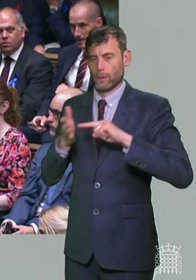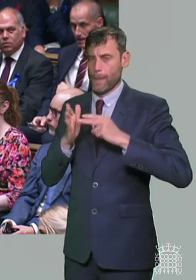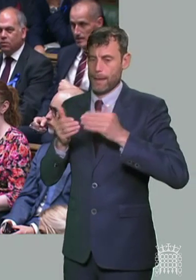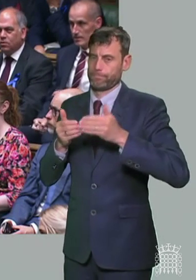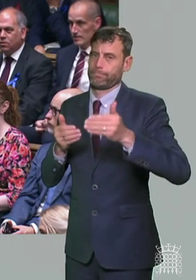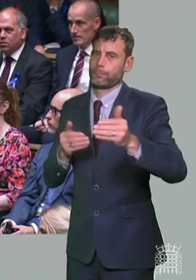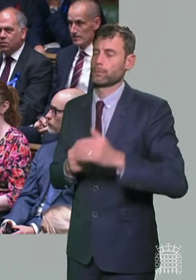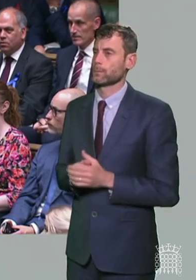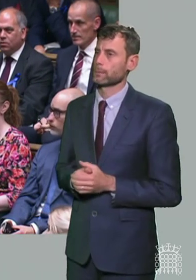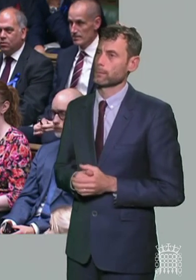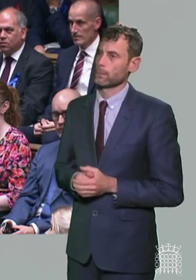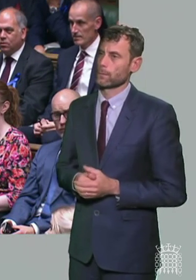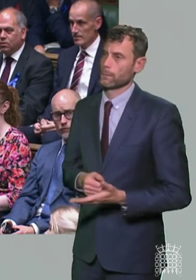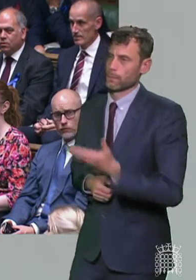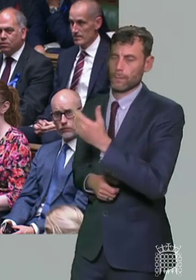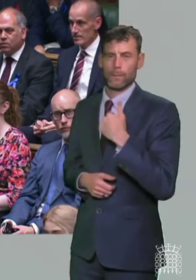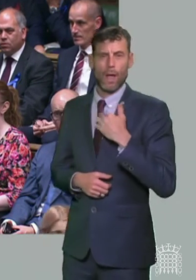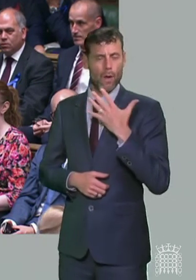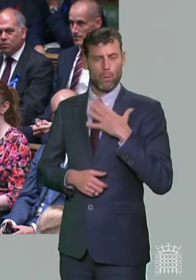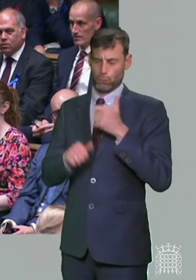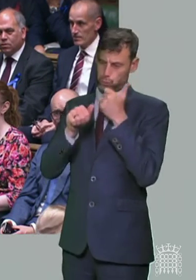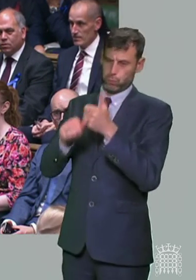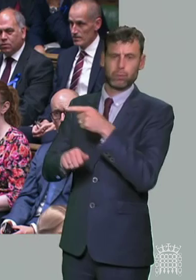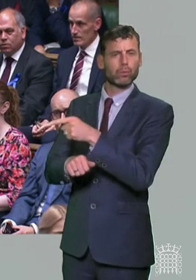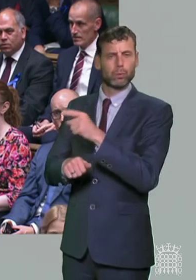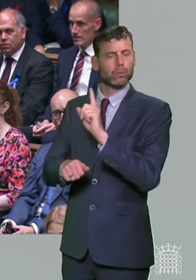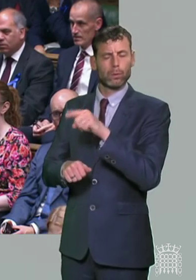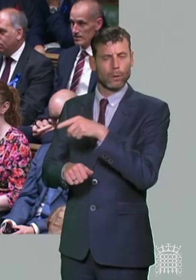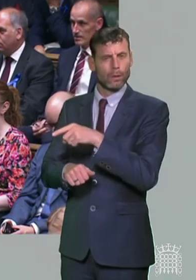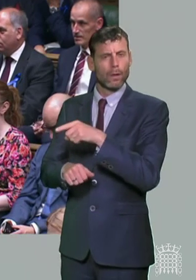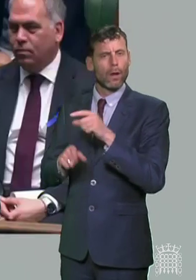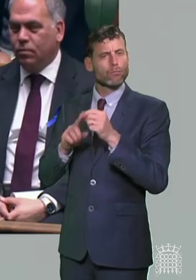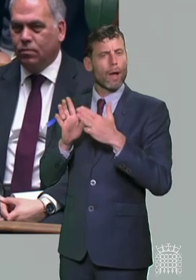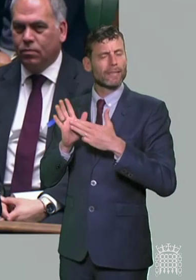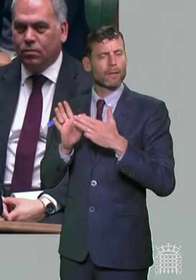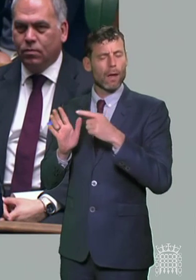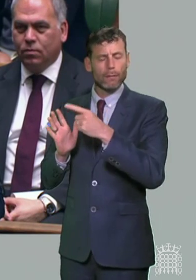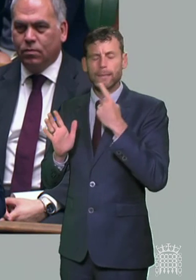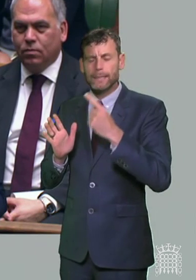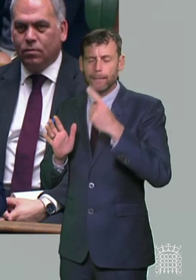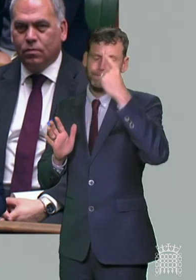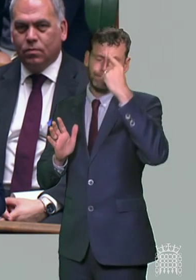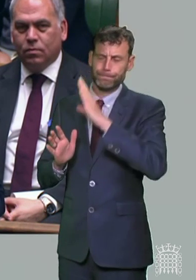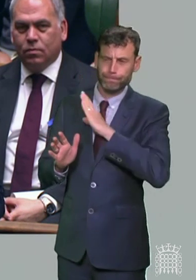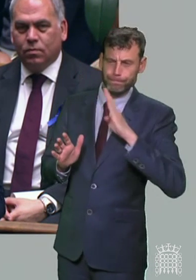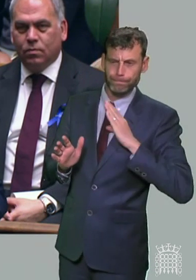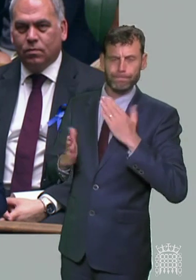May I associate myself with the Prime Minister’s comments in relation to the armed forces and other comments?